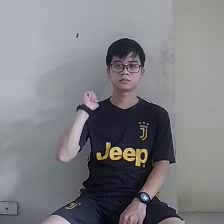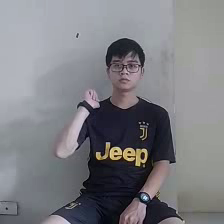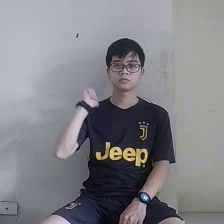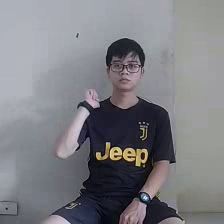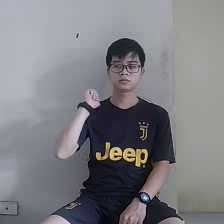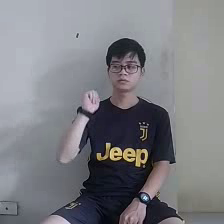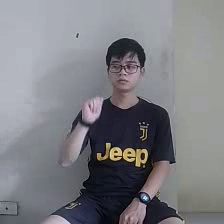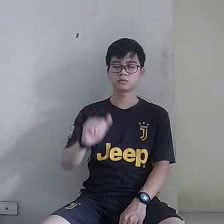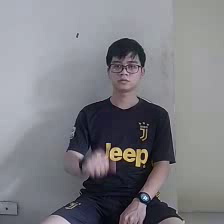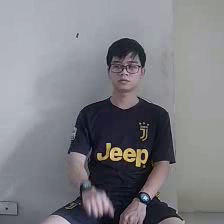Nghỉ ngơi